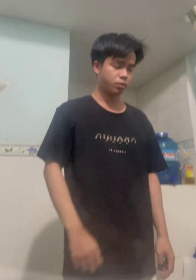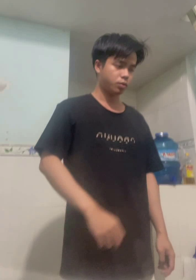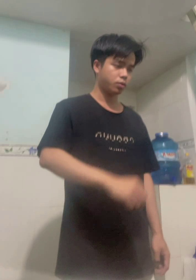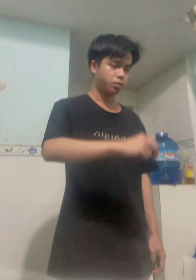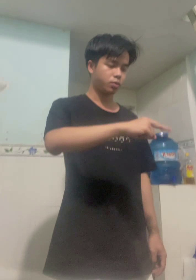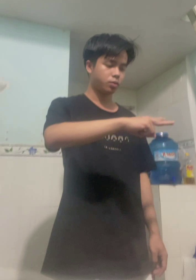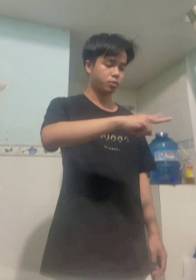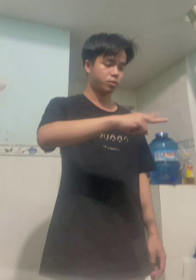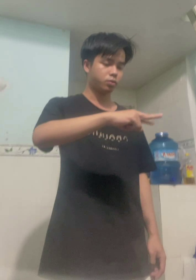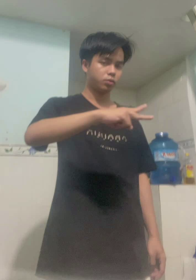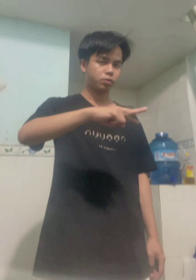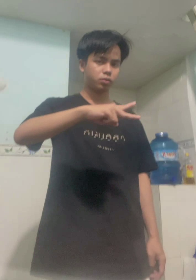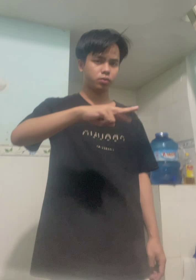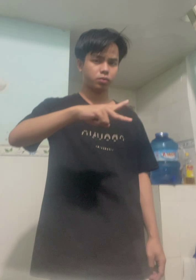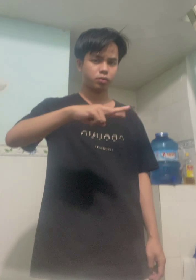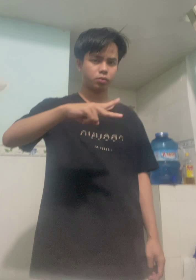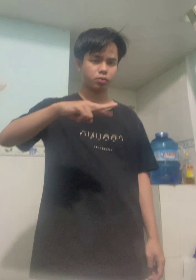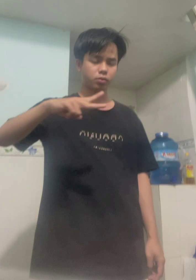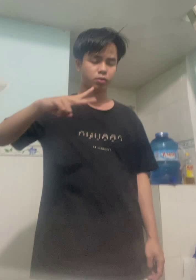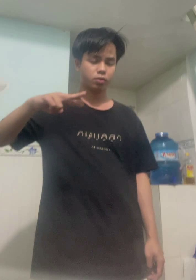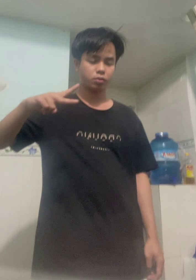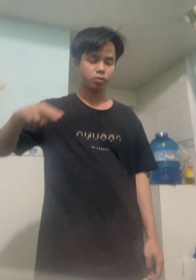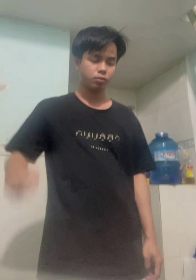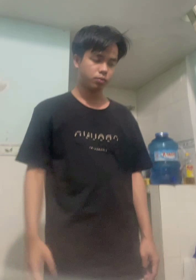boi